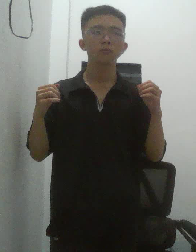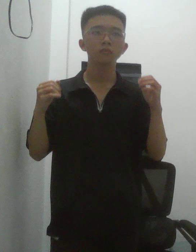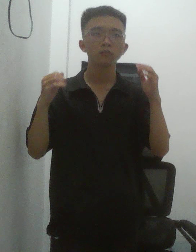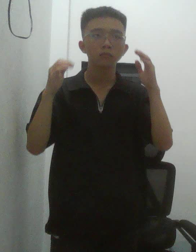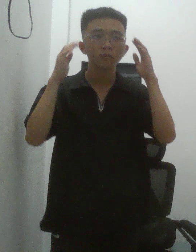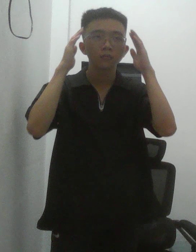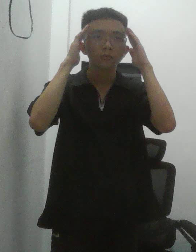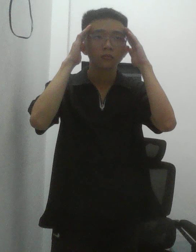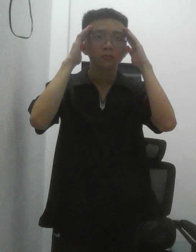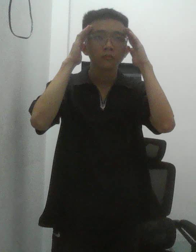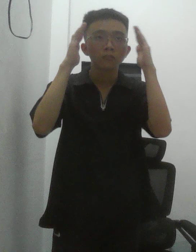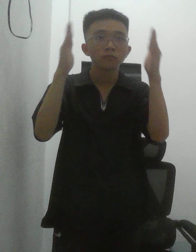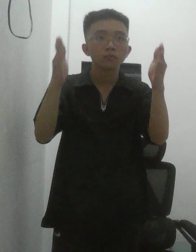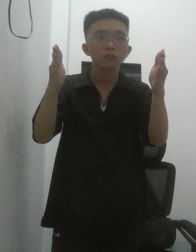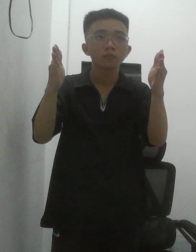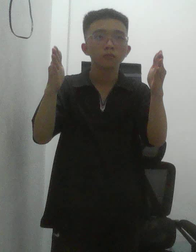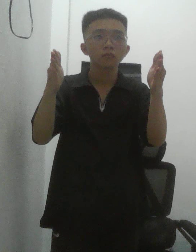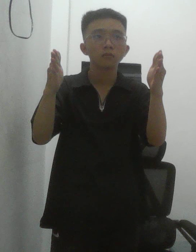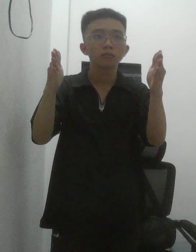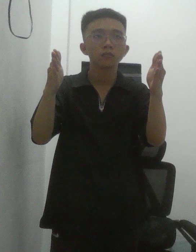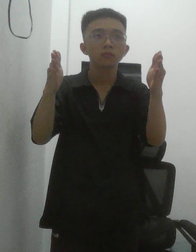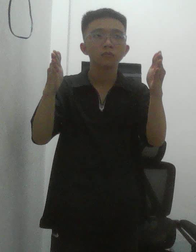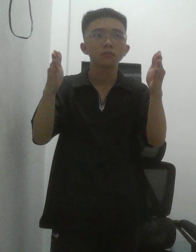quan tam